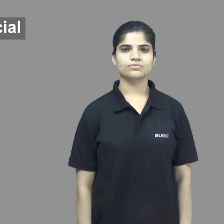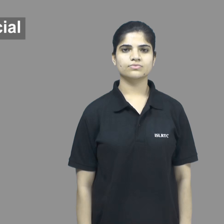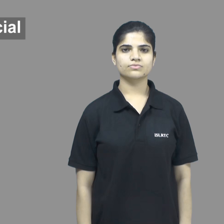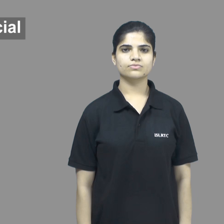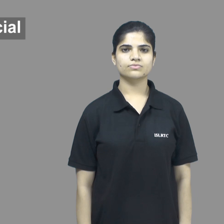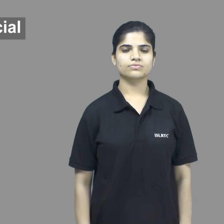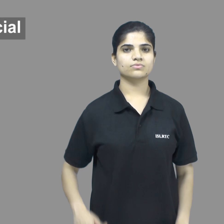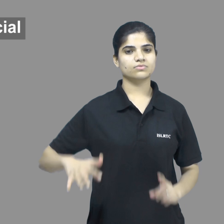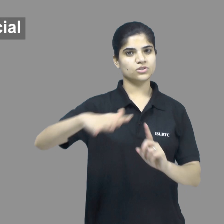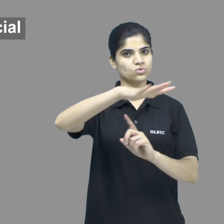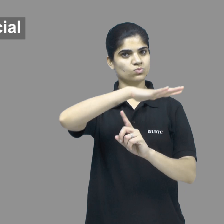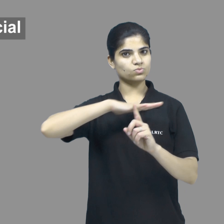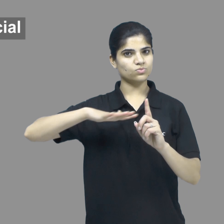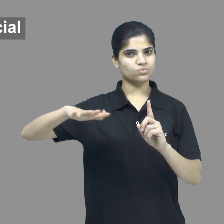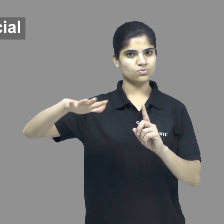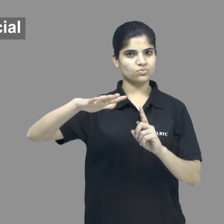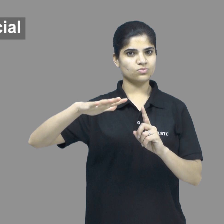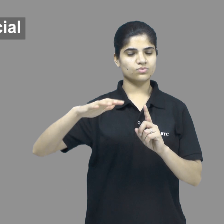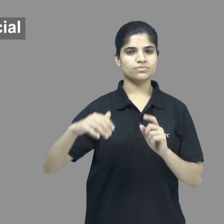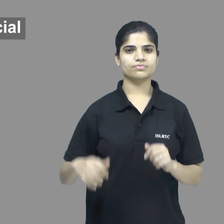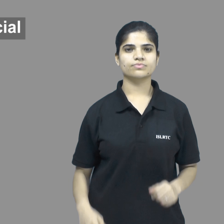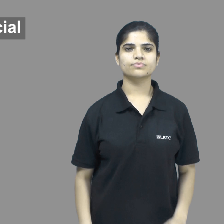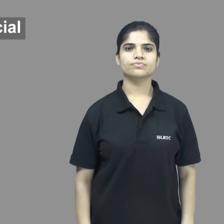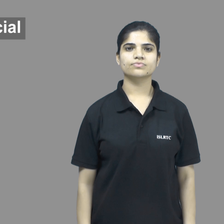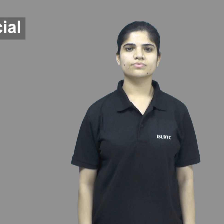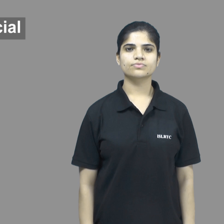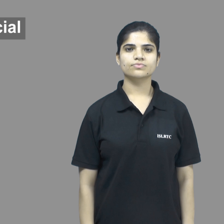Social